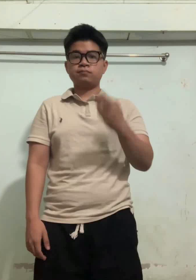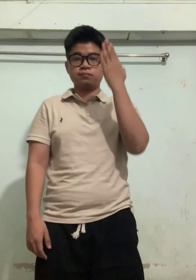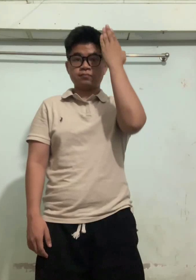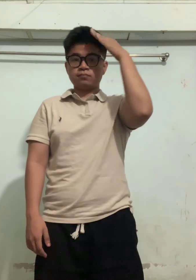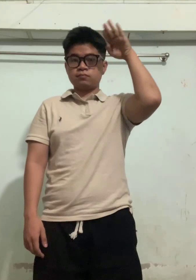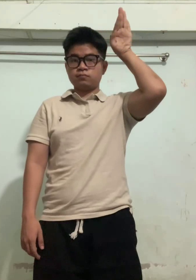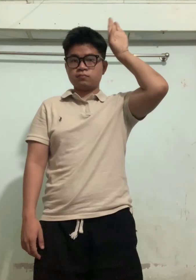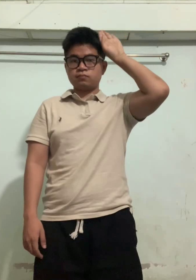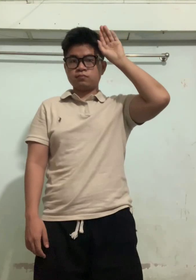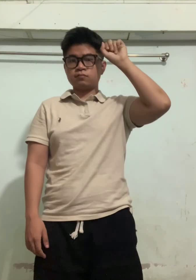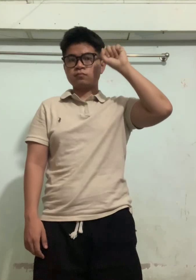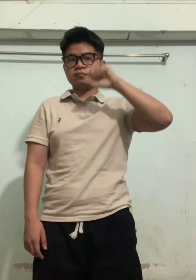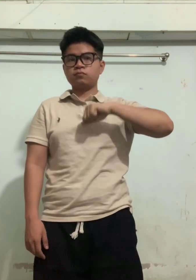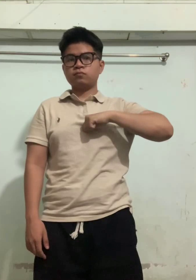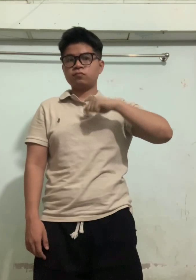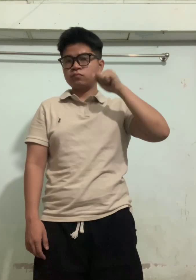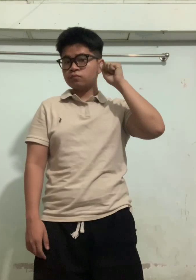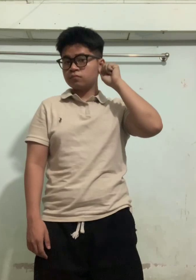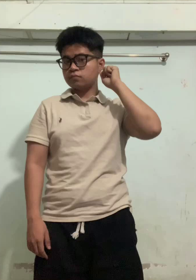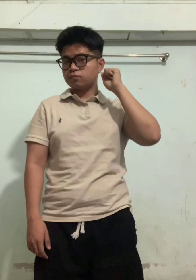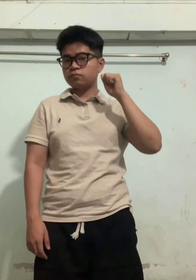thay co